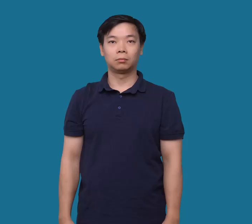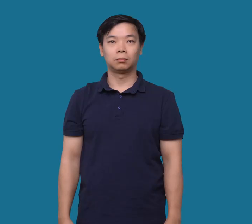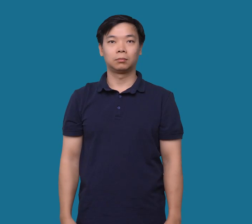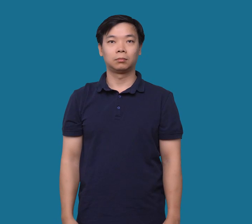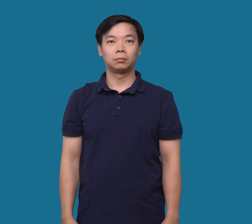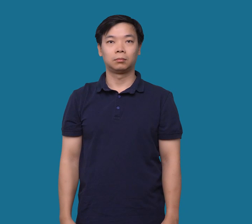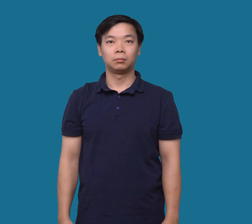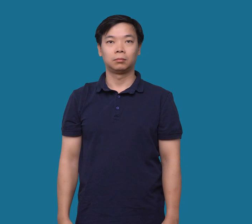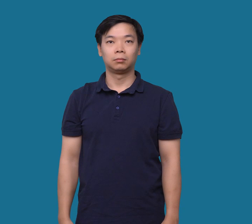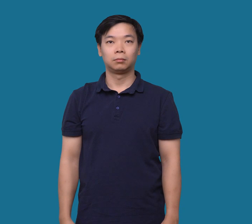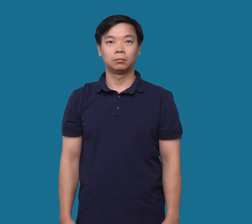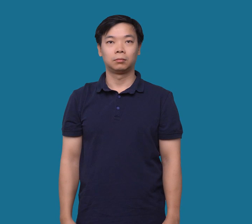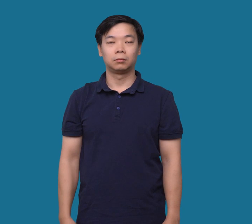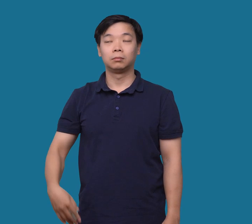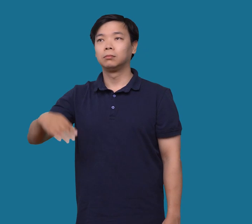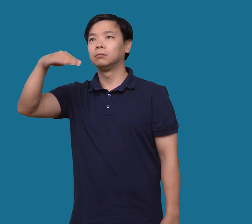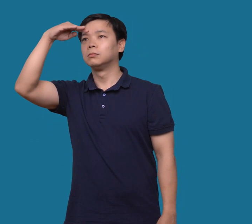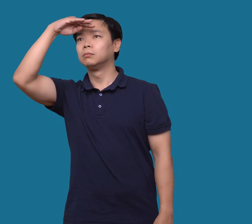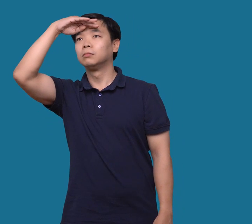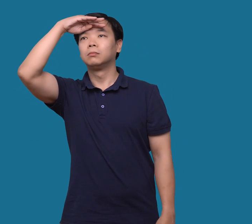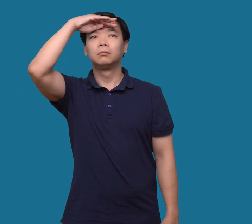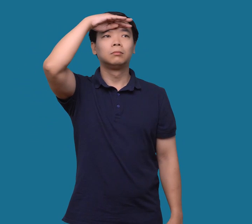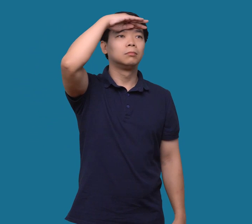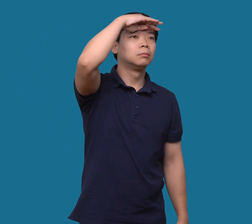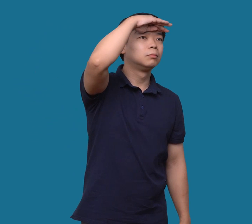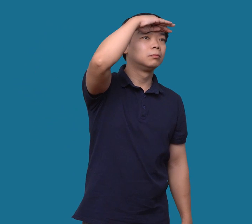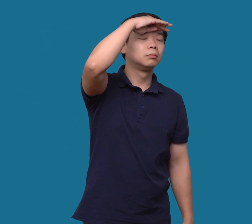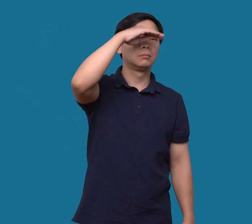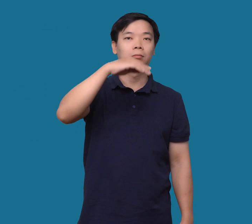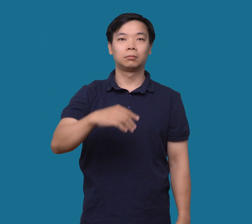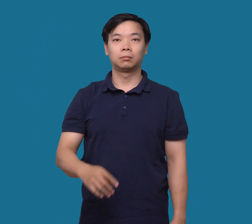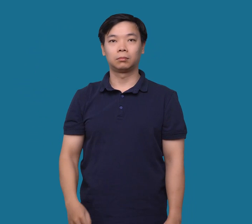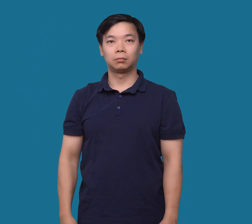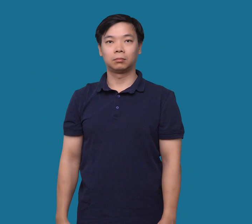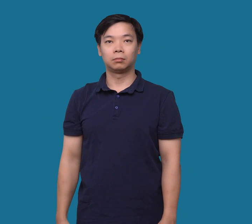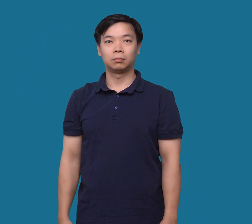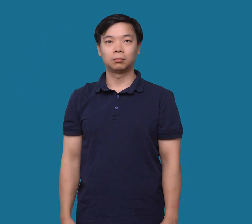trông chờ